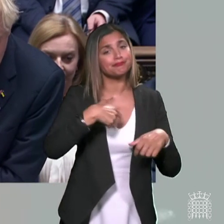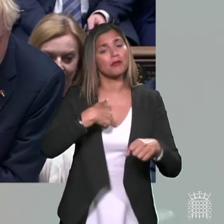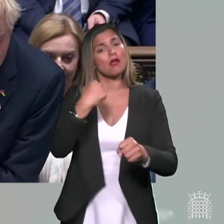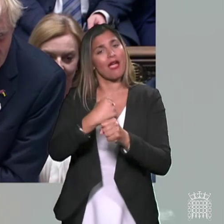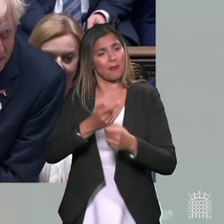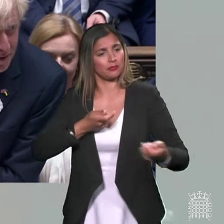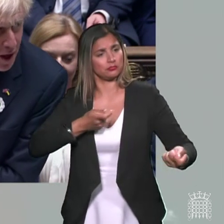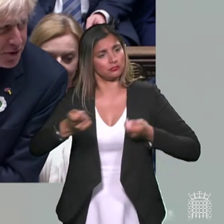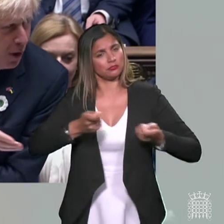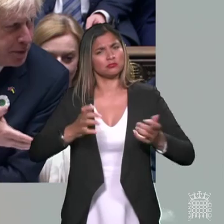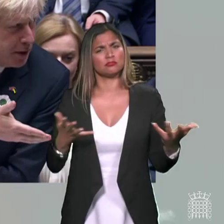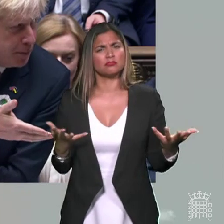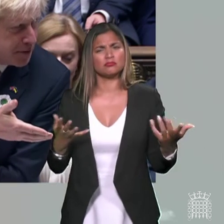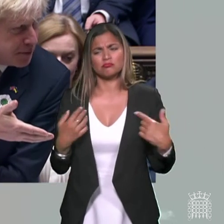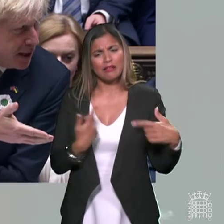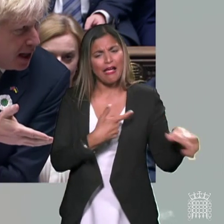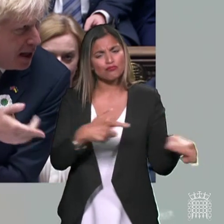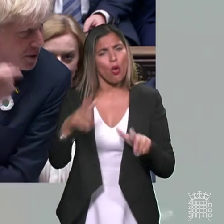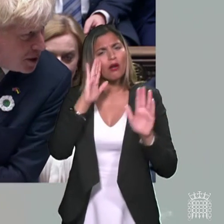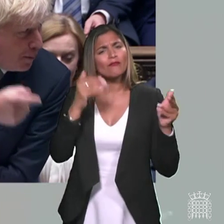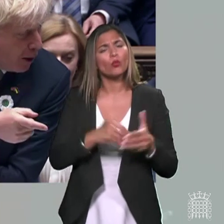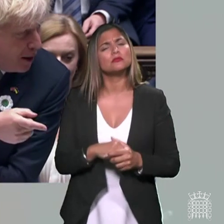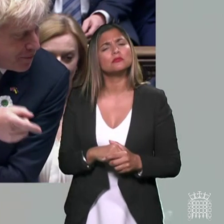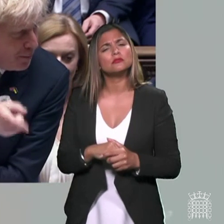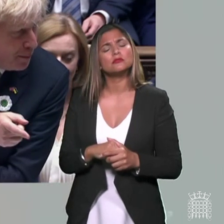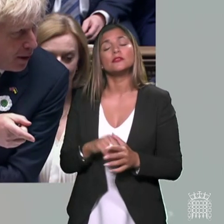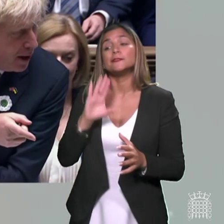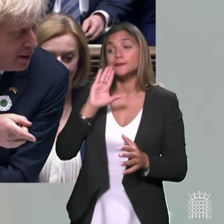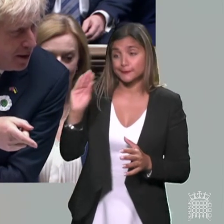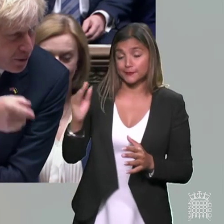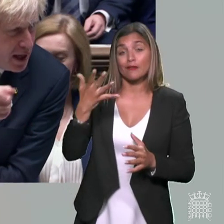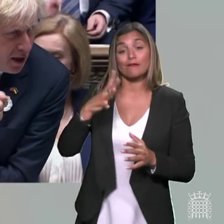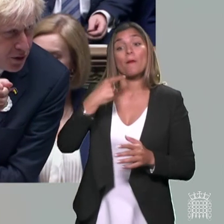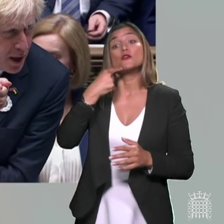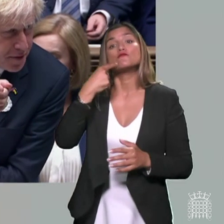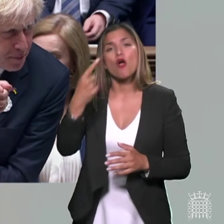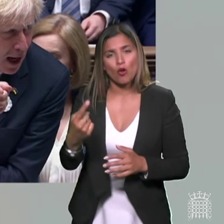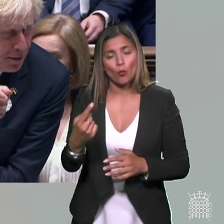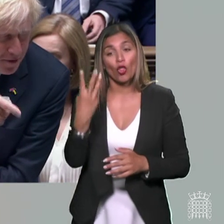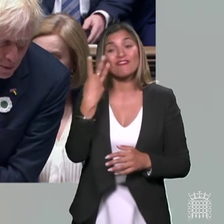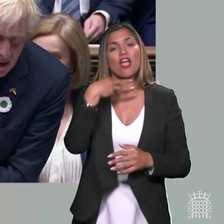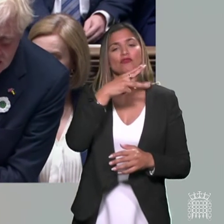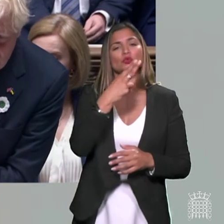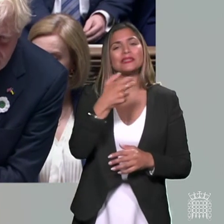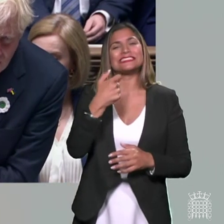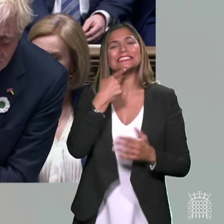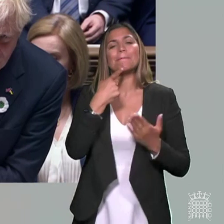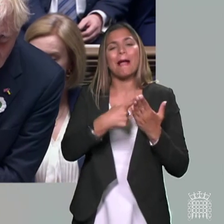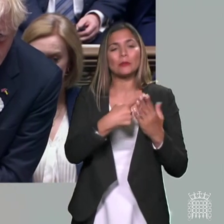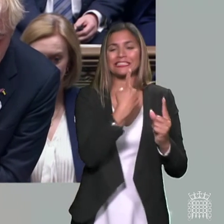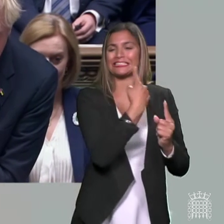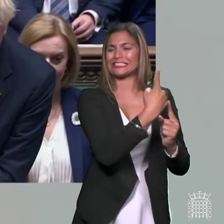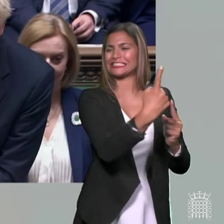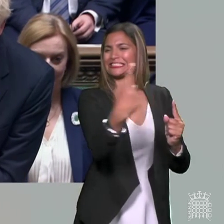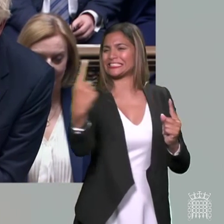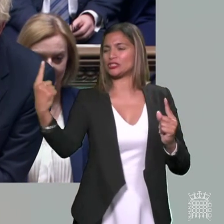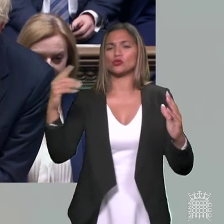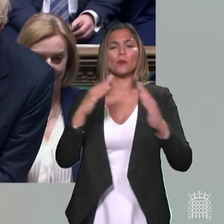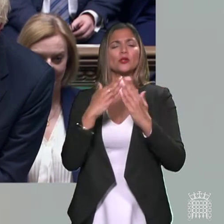As I have just said, from tomorrow £326 is arriving— Never mind non-doms.